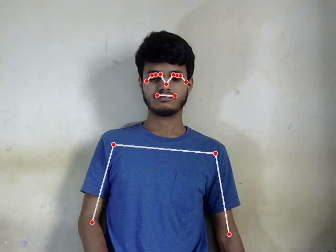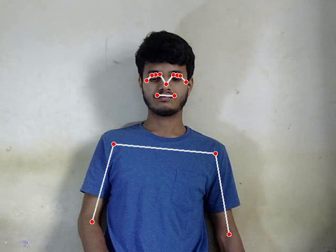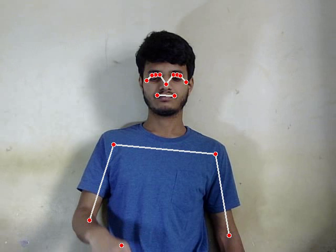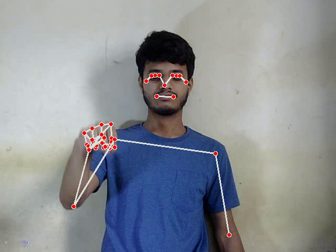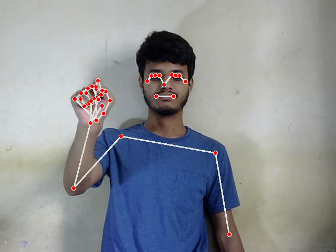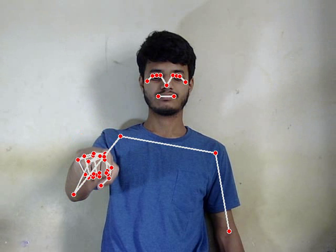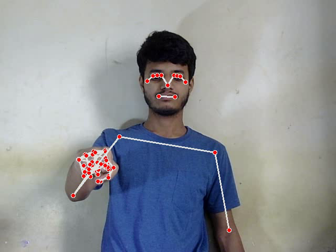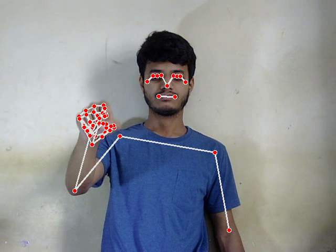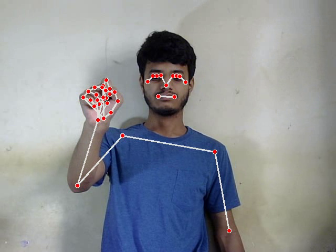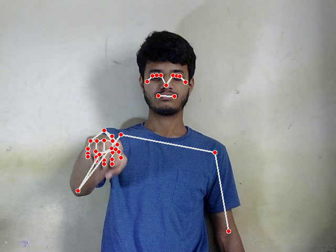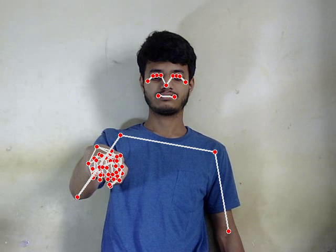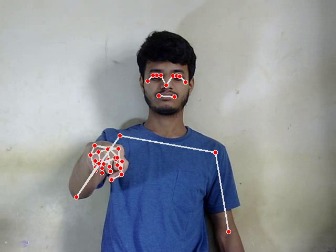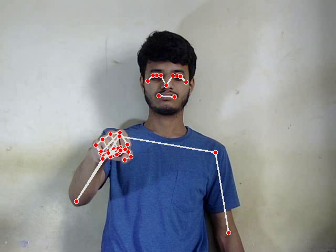yes